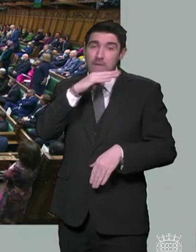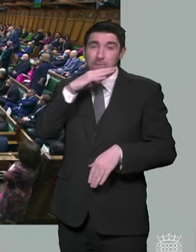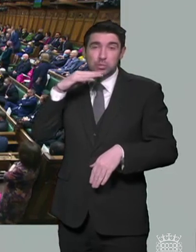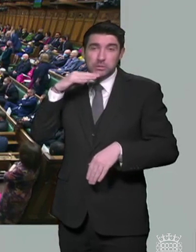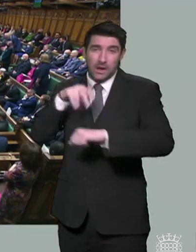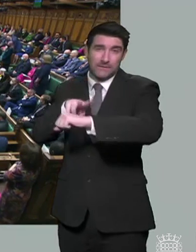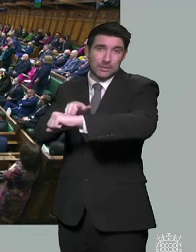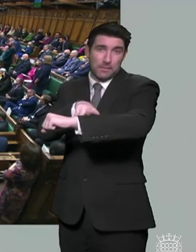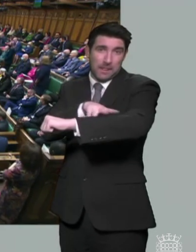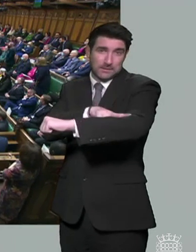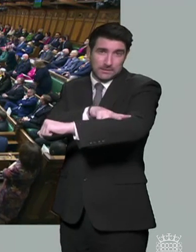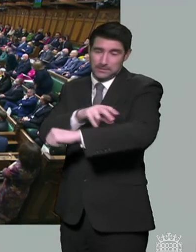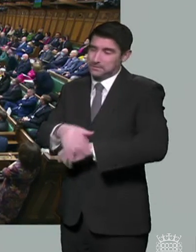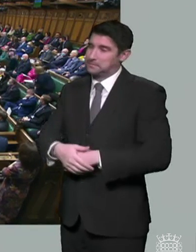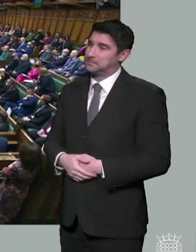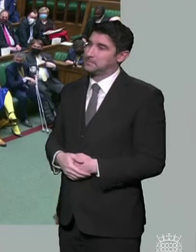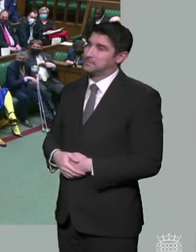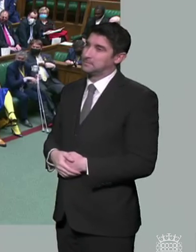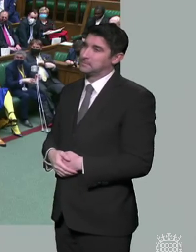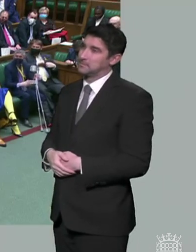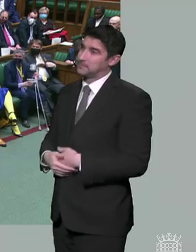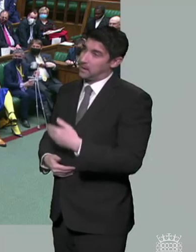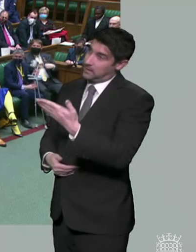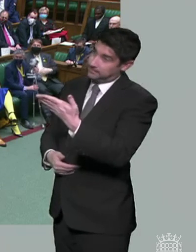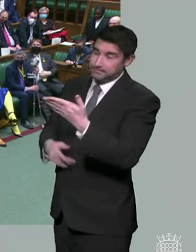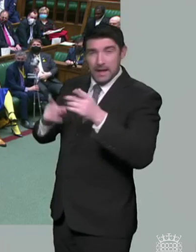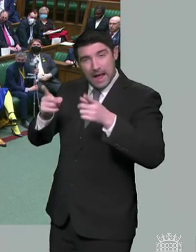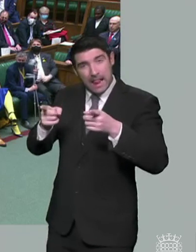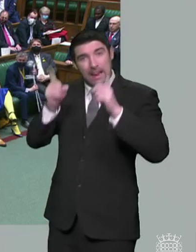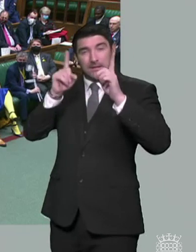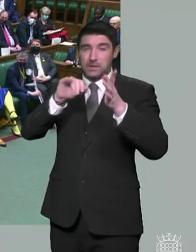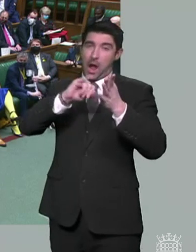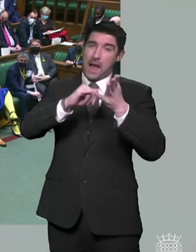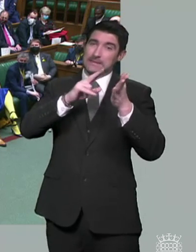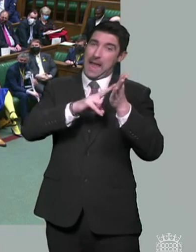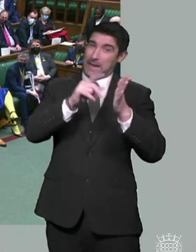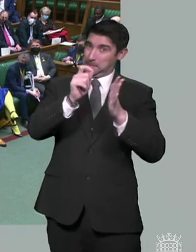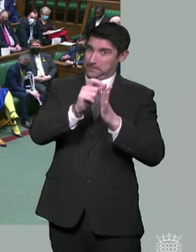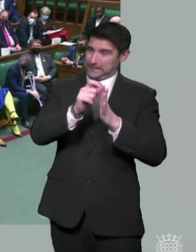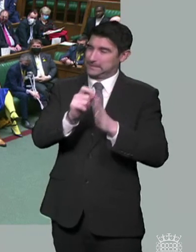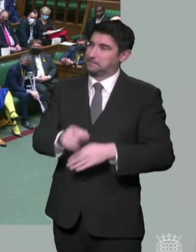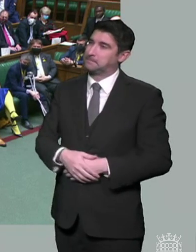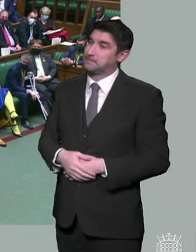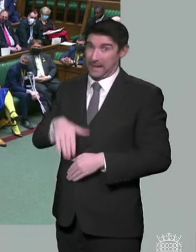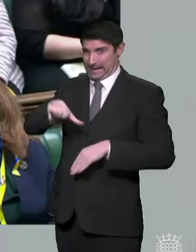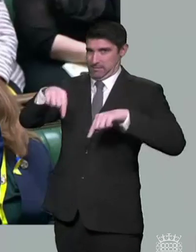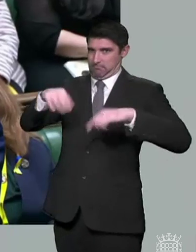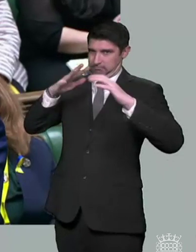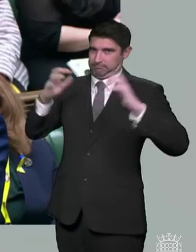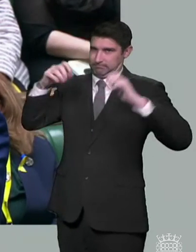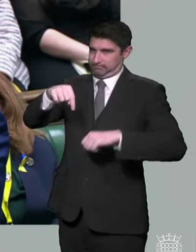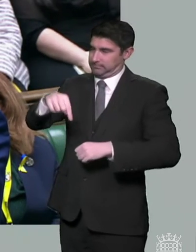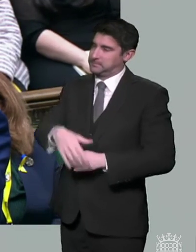May I join you, Mr Speaker, in welcoming the Ukrainian ambassador to our proceedings?